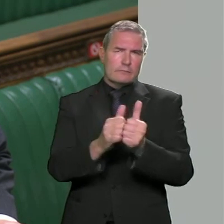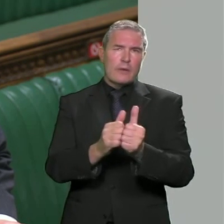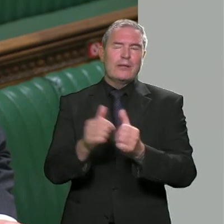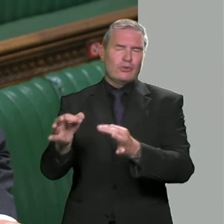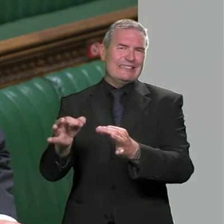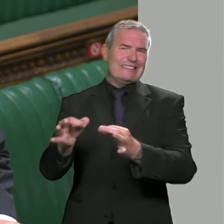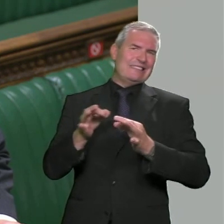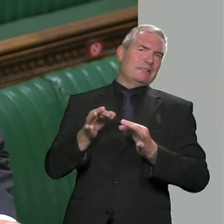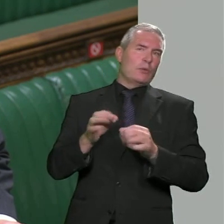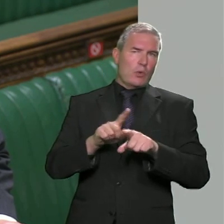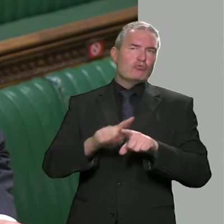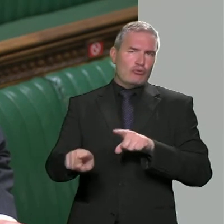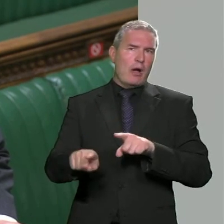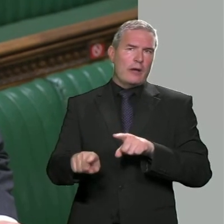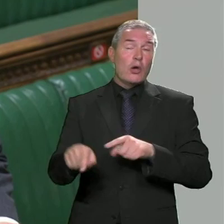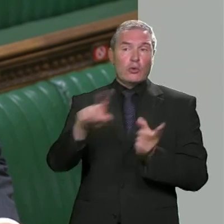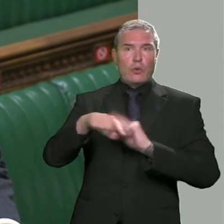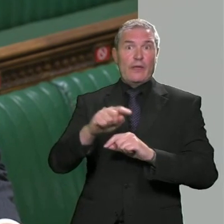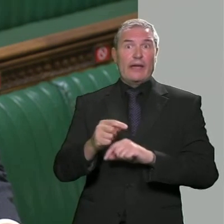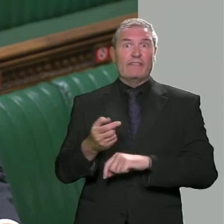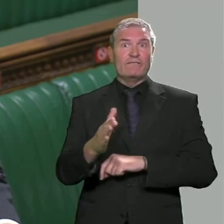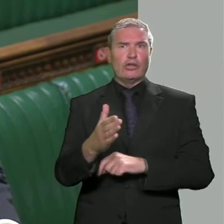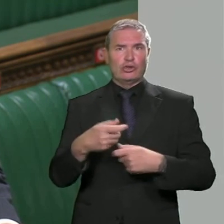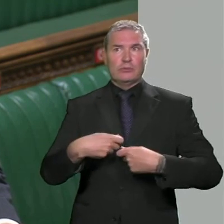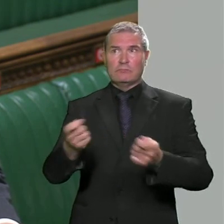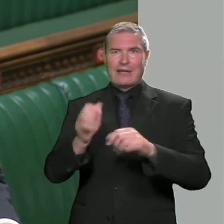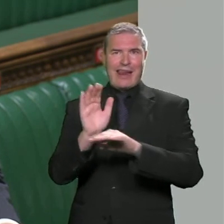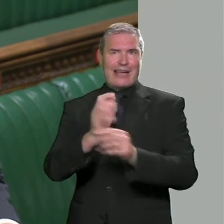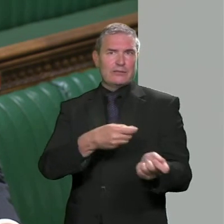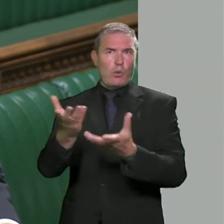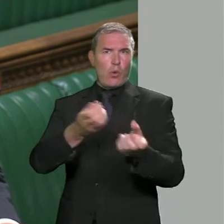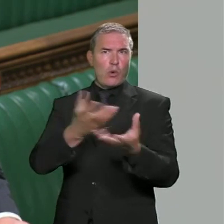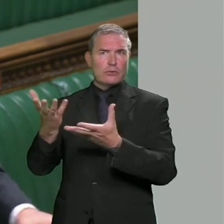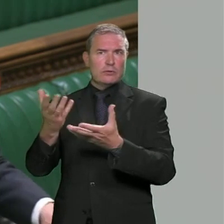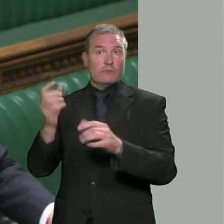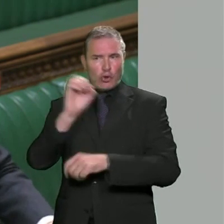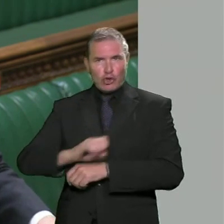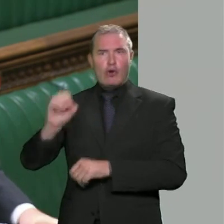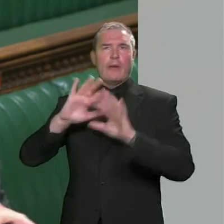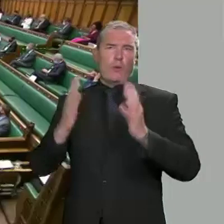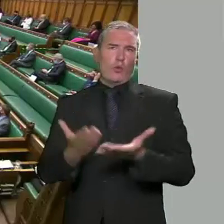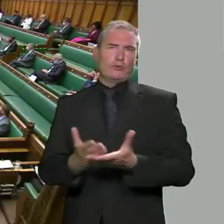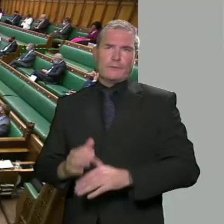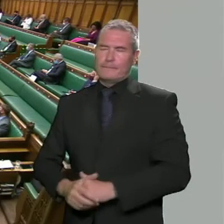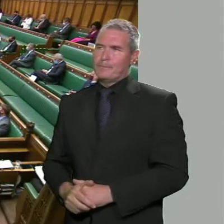We will make sure that great British shellfish can continue to be exported to Europe and around the world.